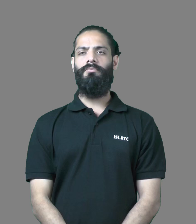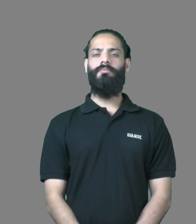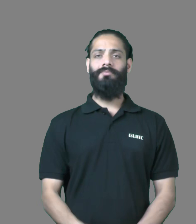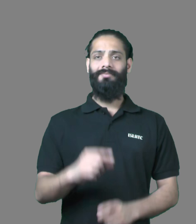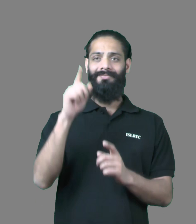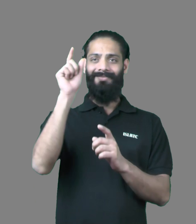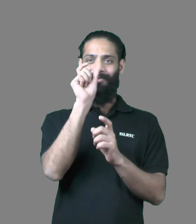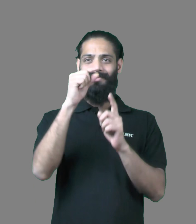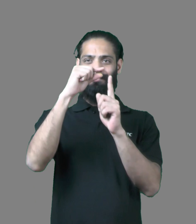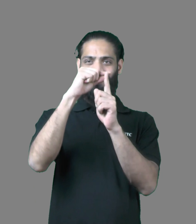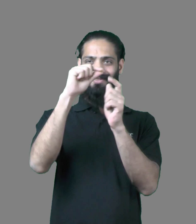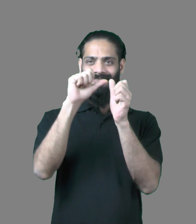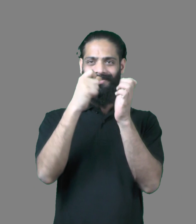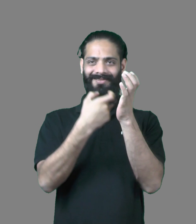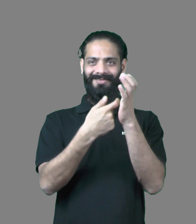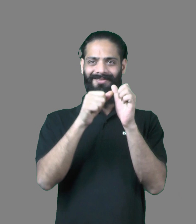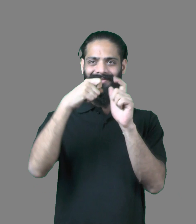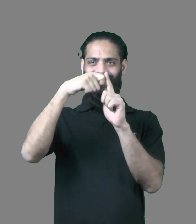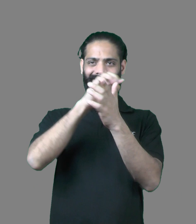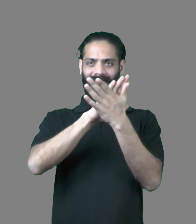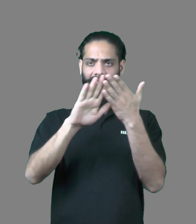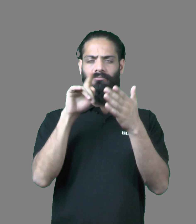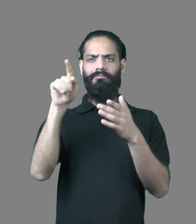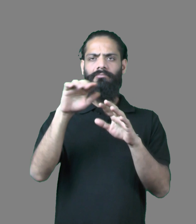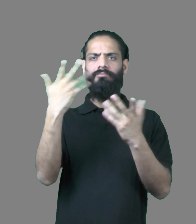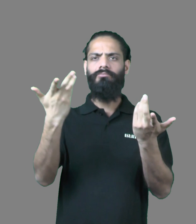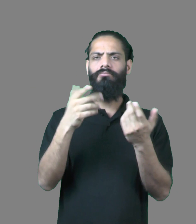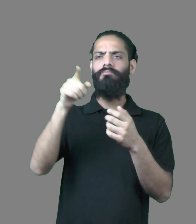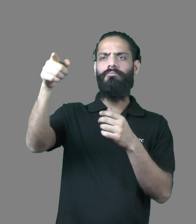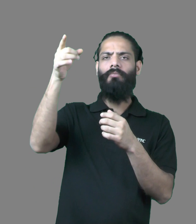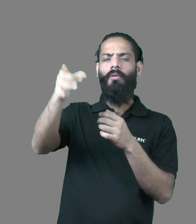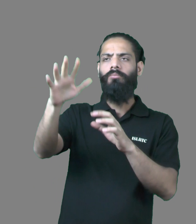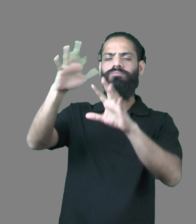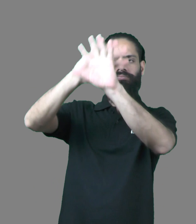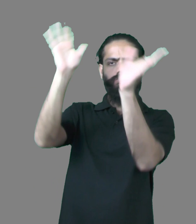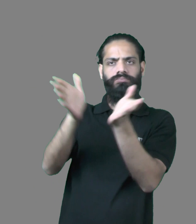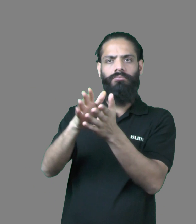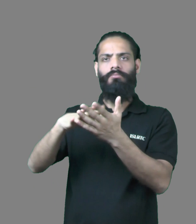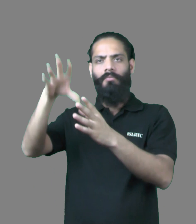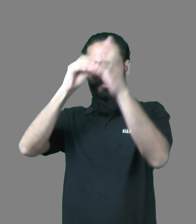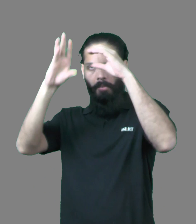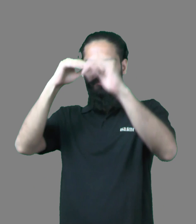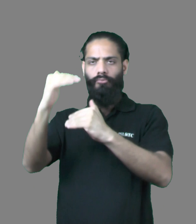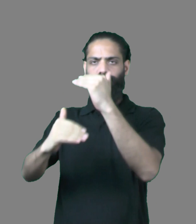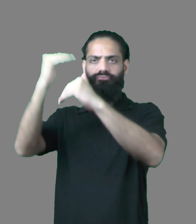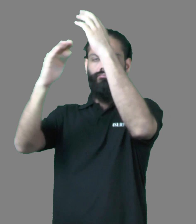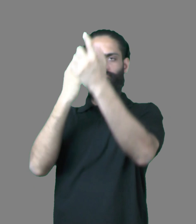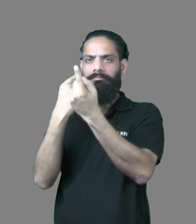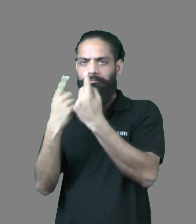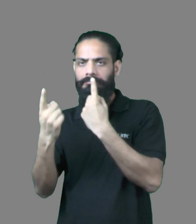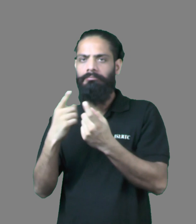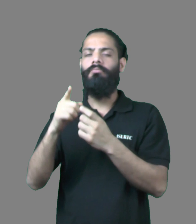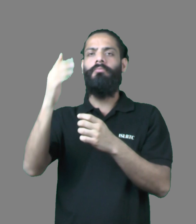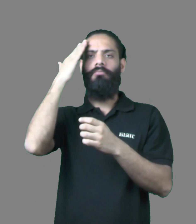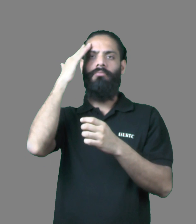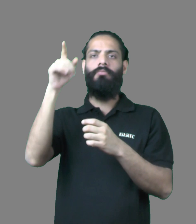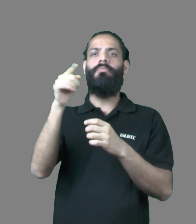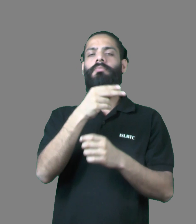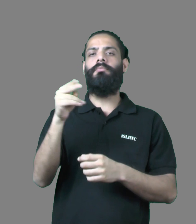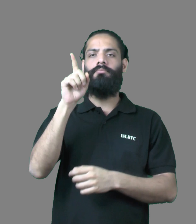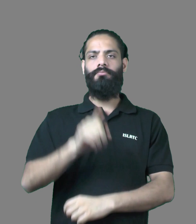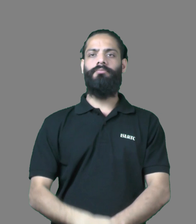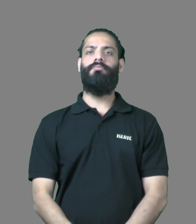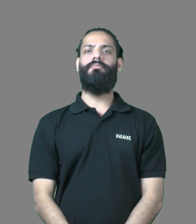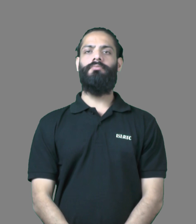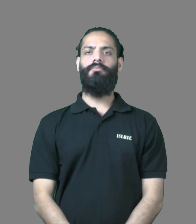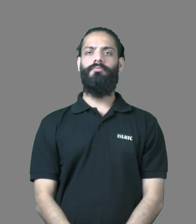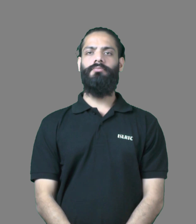Performance Assessment Review and Analysis of Knowledge for Holistic Development (Parakh)